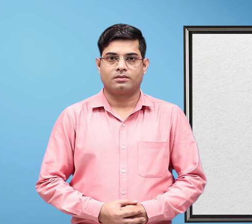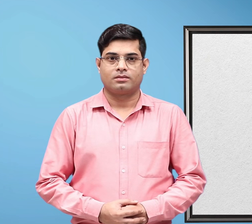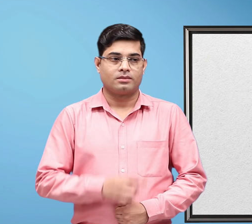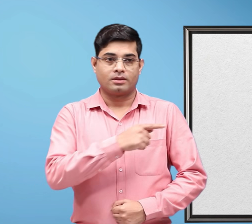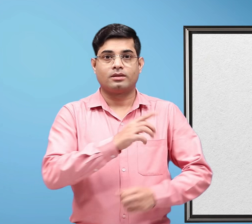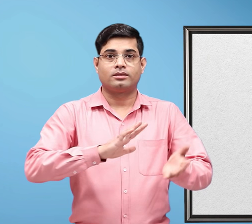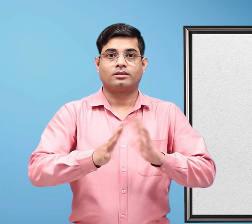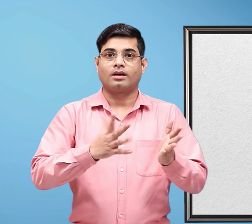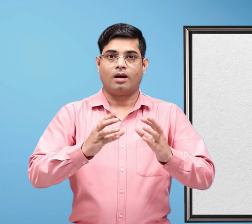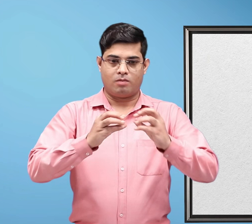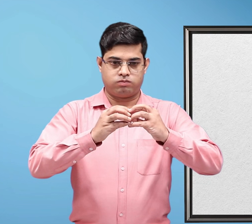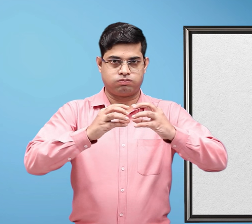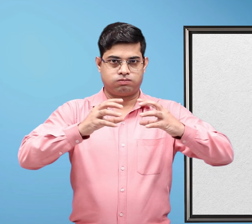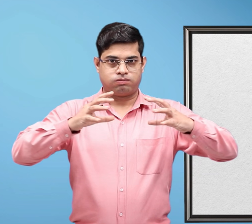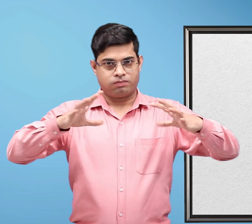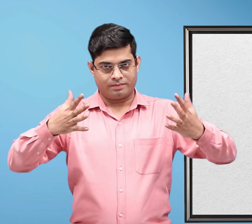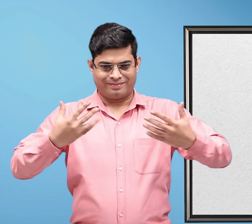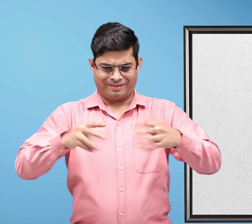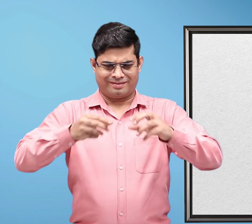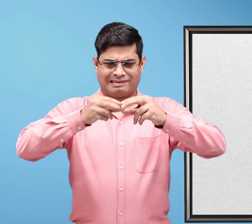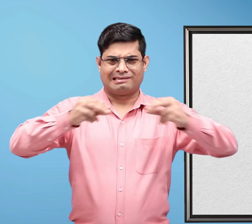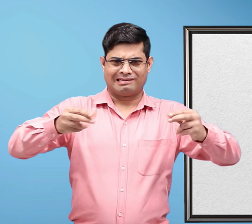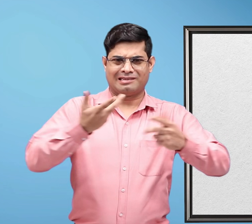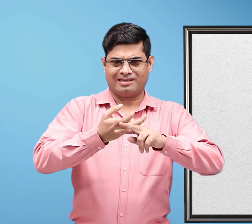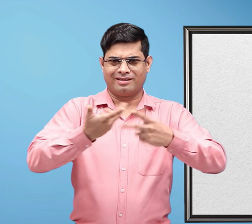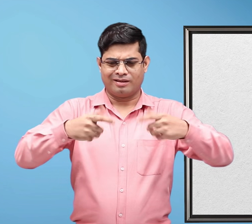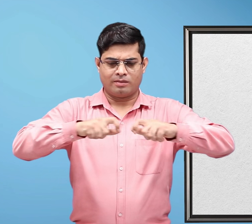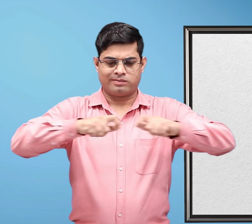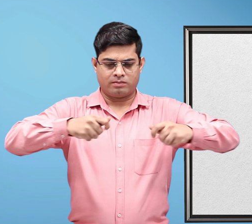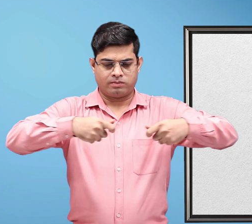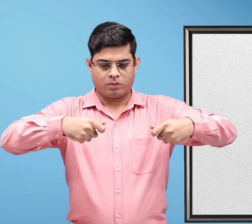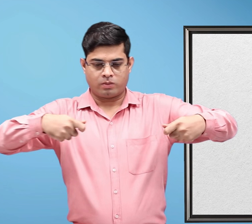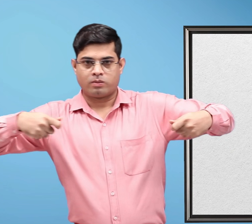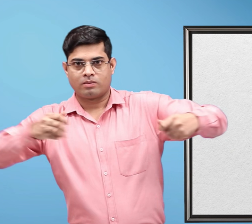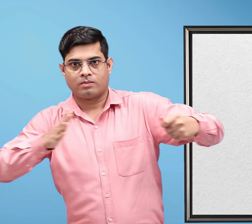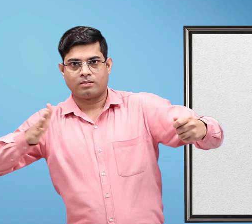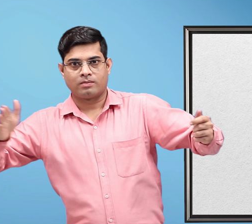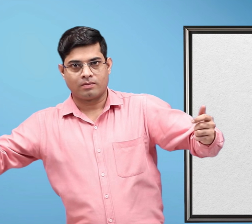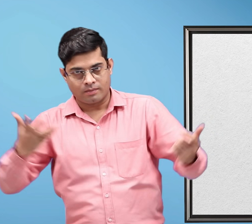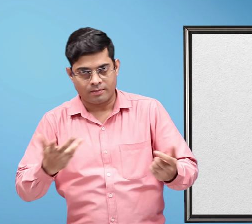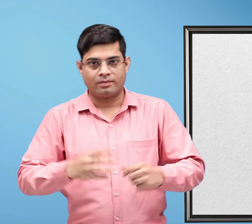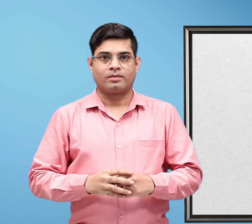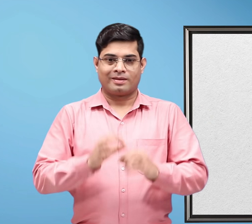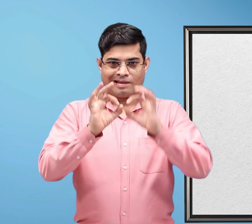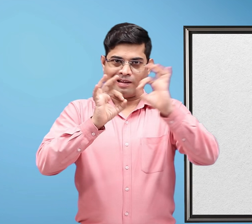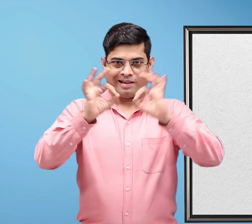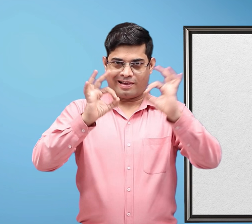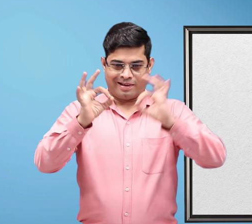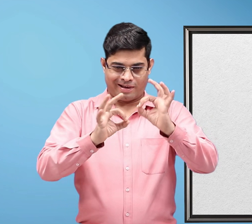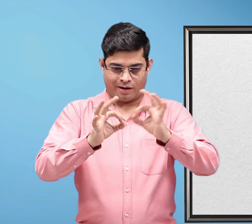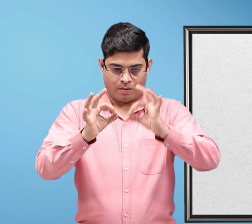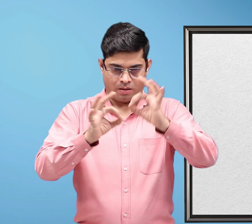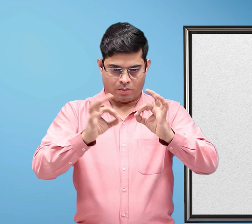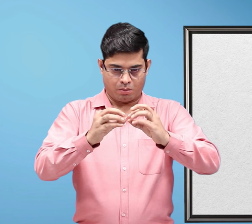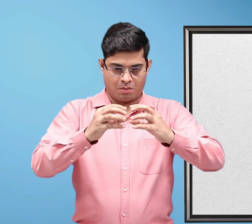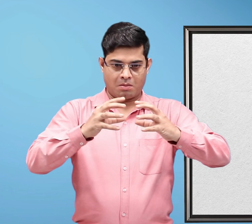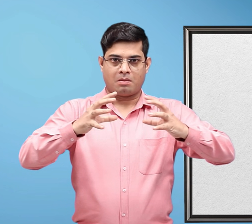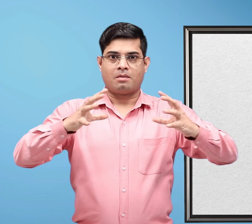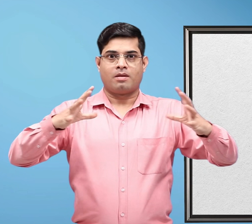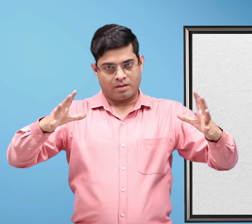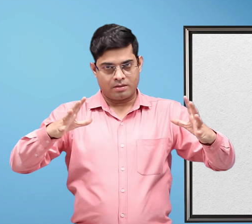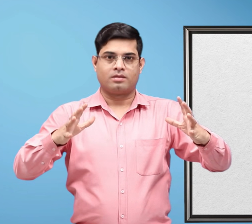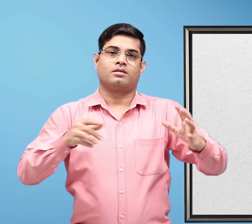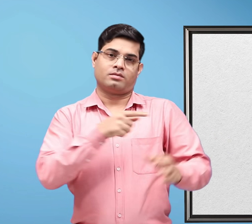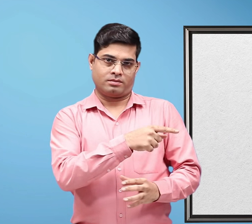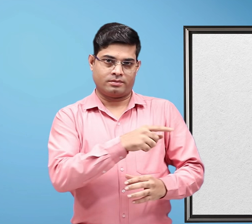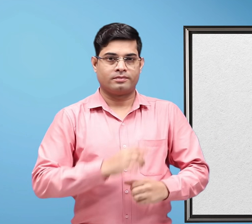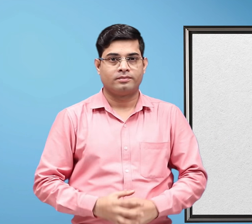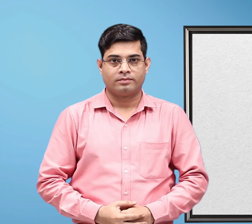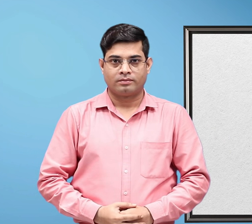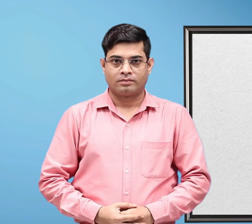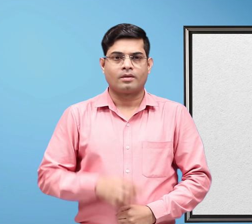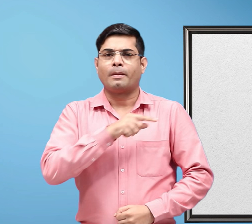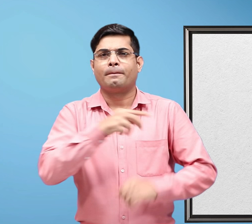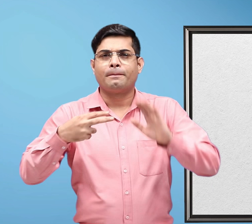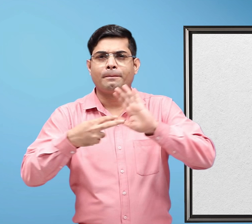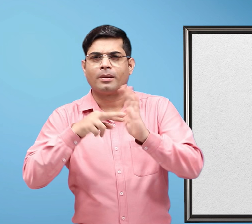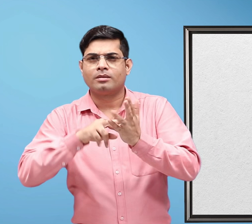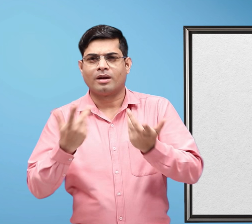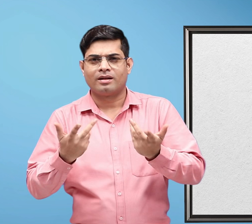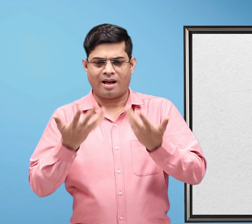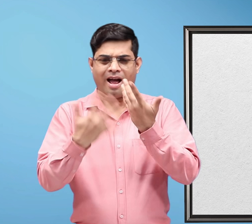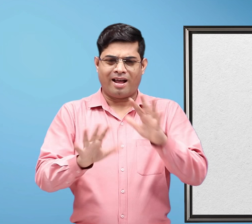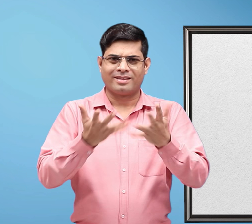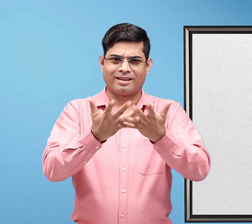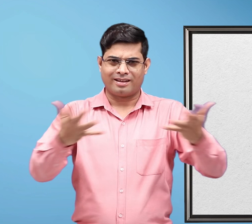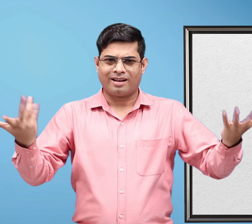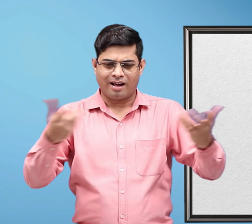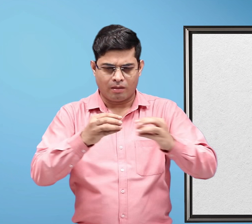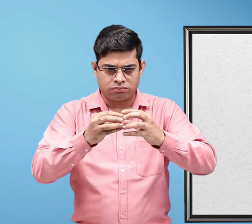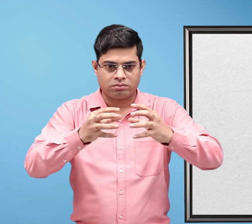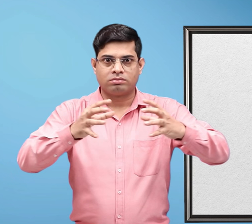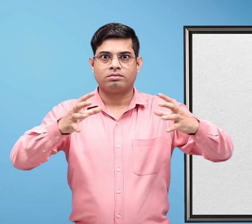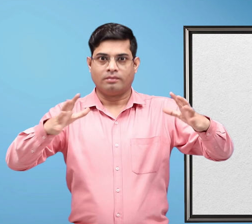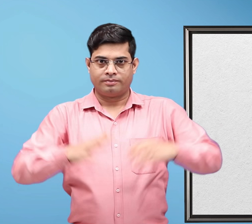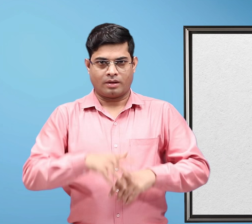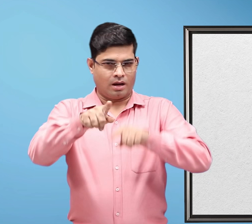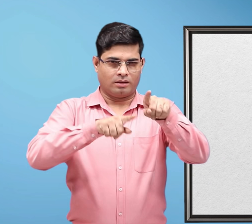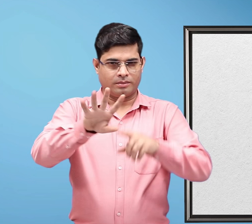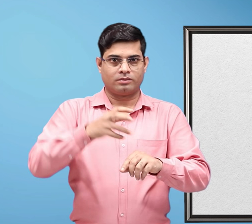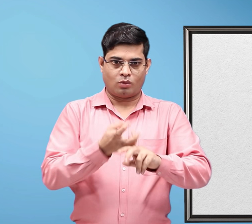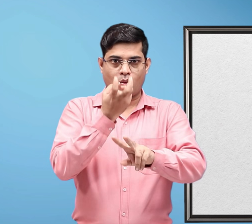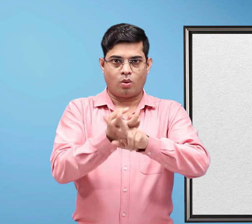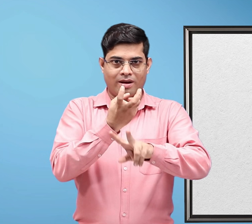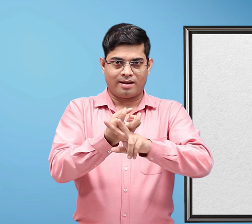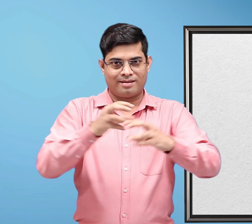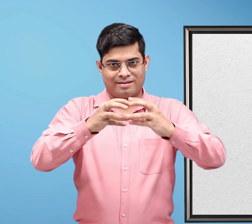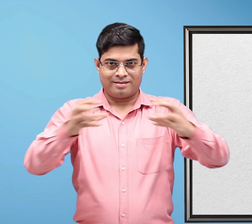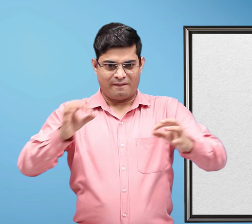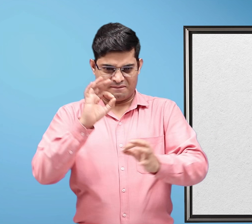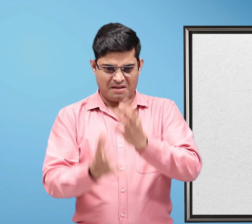These signs mean expansion. It refers to the increase in size of something. For example, when iron is heated, it becomes slightly larger in size.